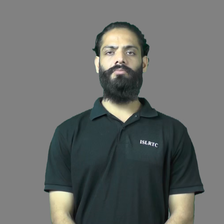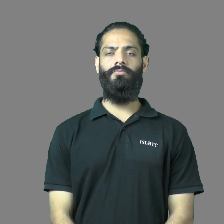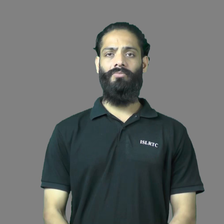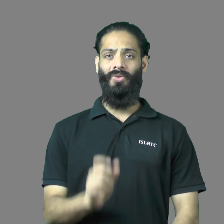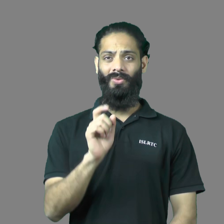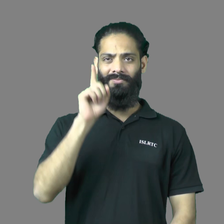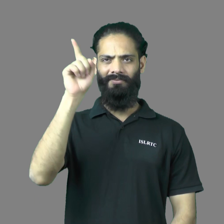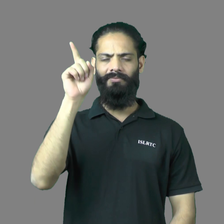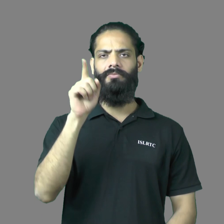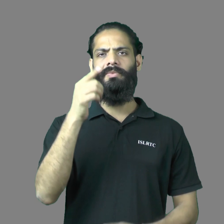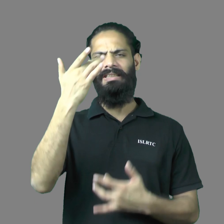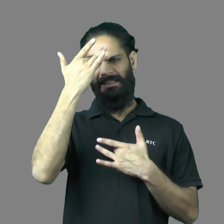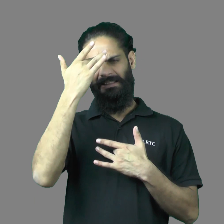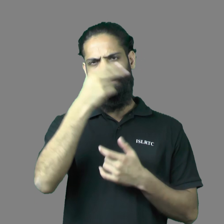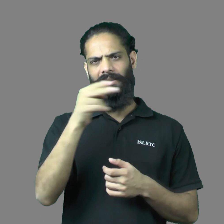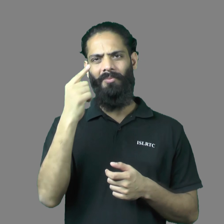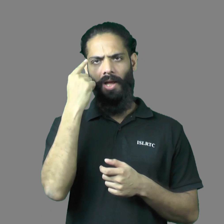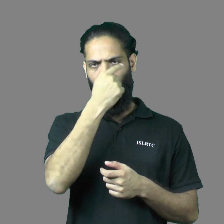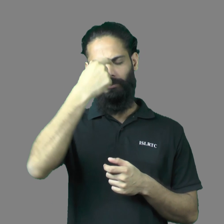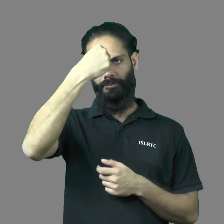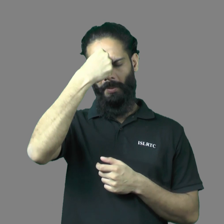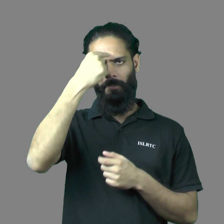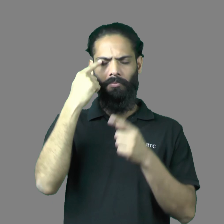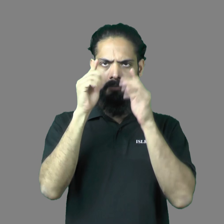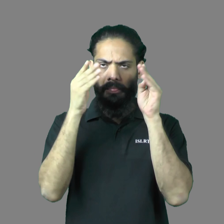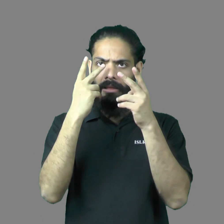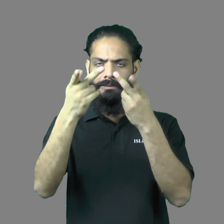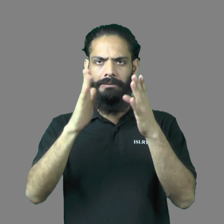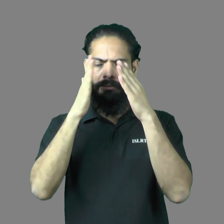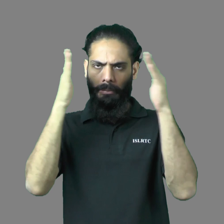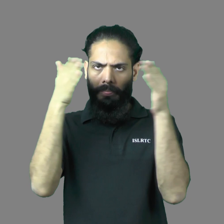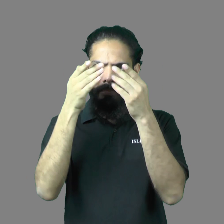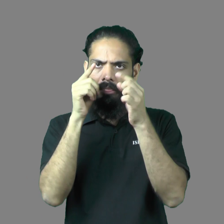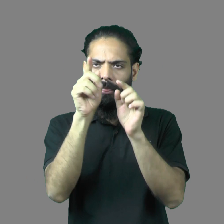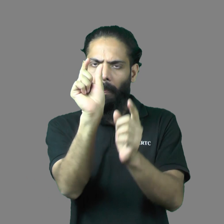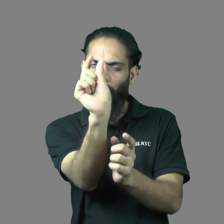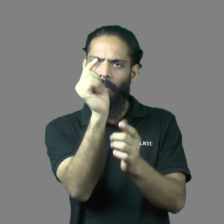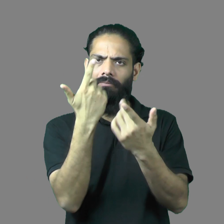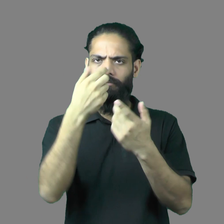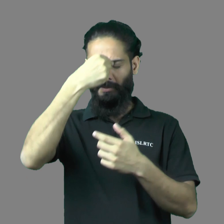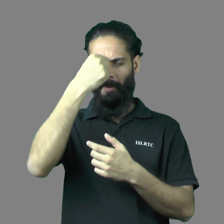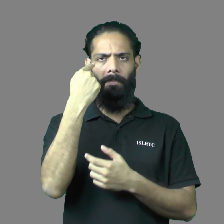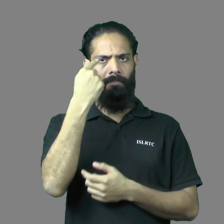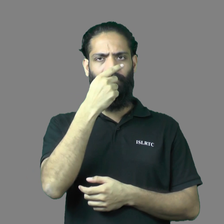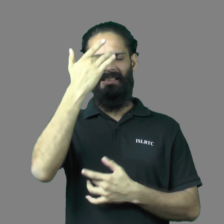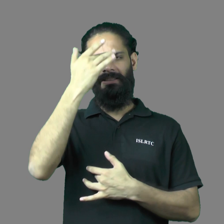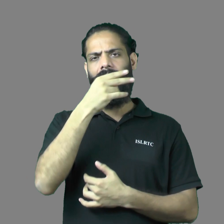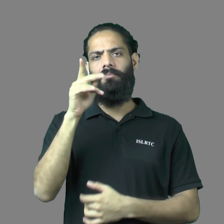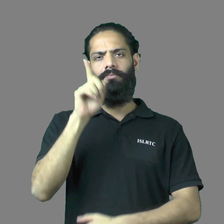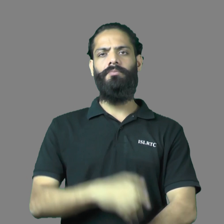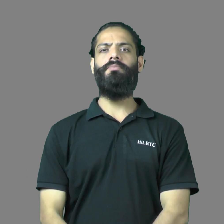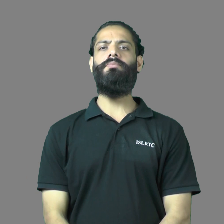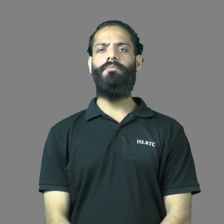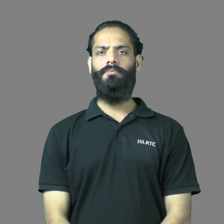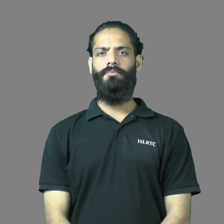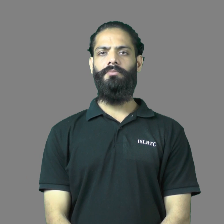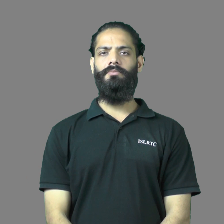Myopia (Myofic Eye)